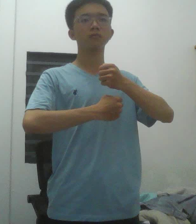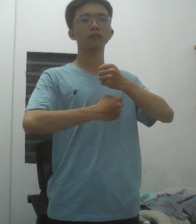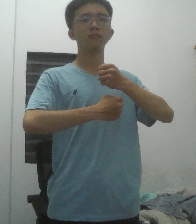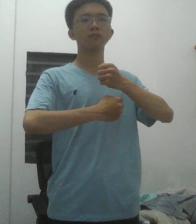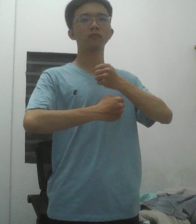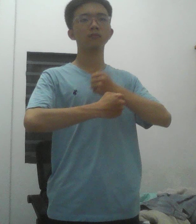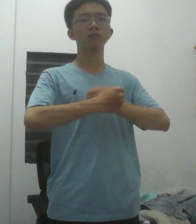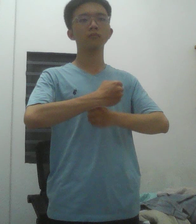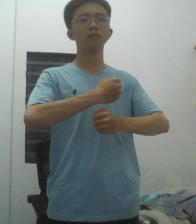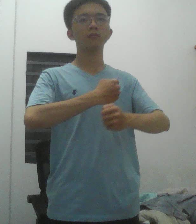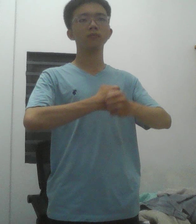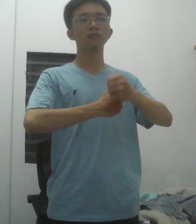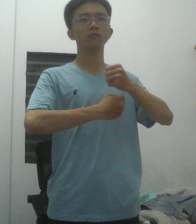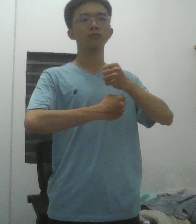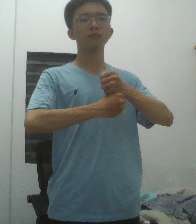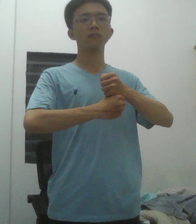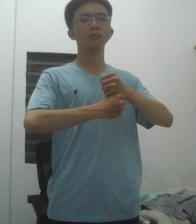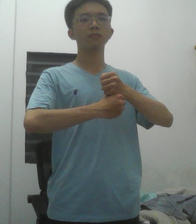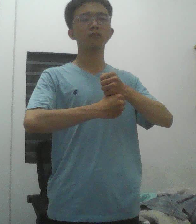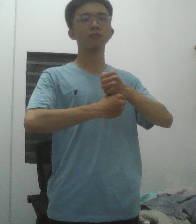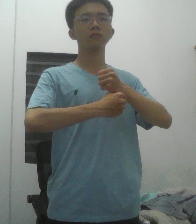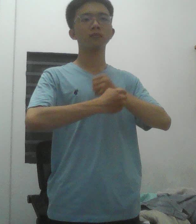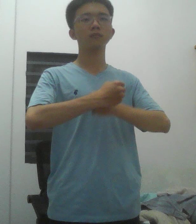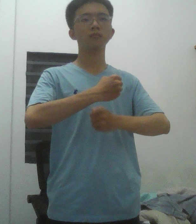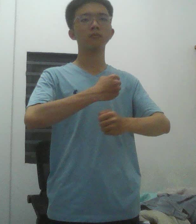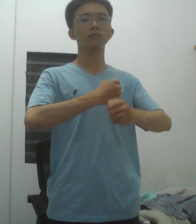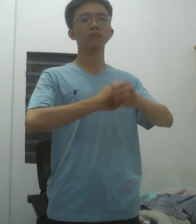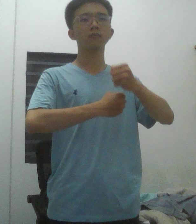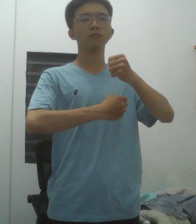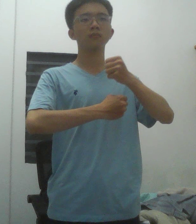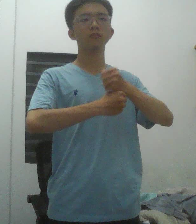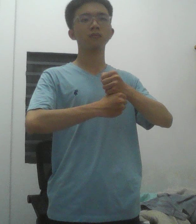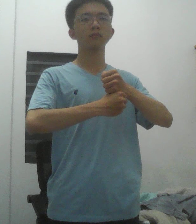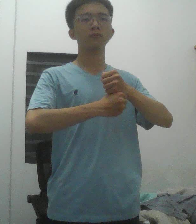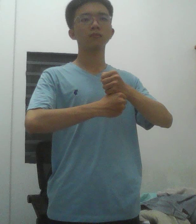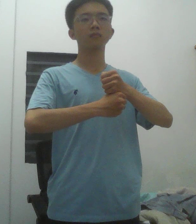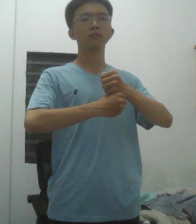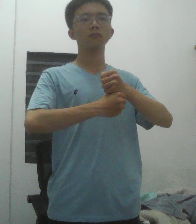quanh nam